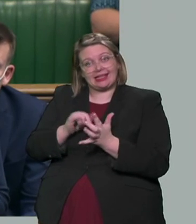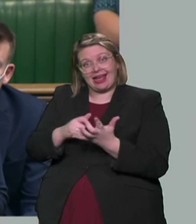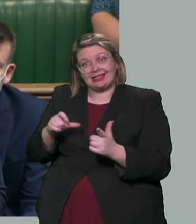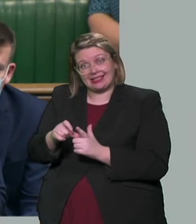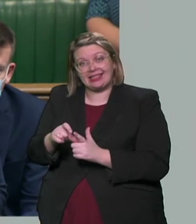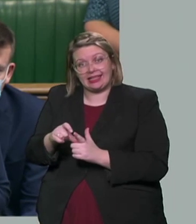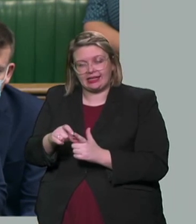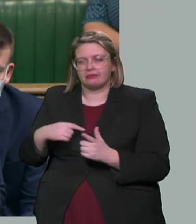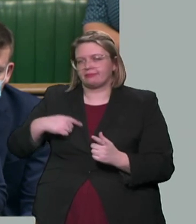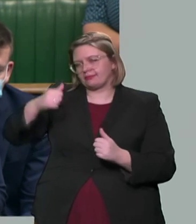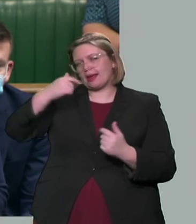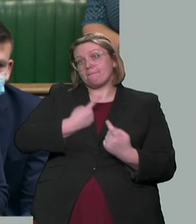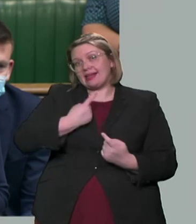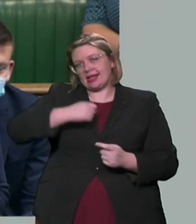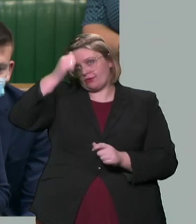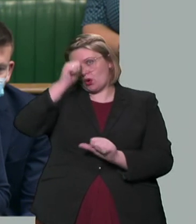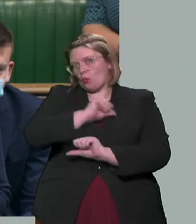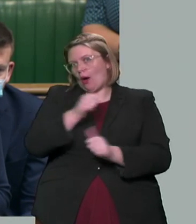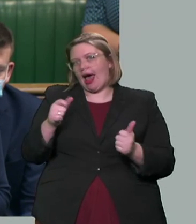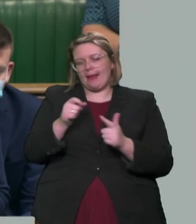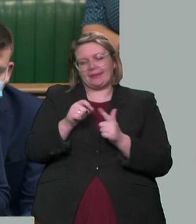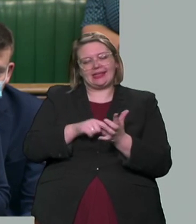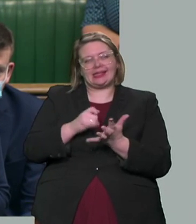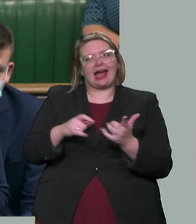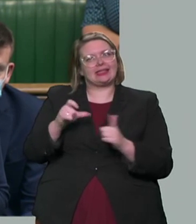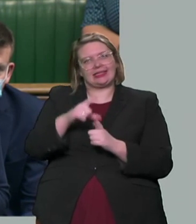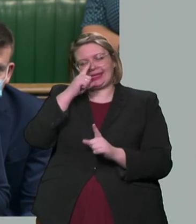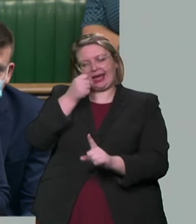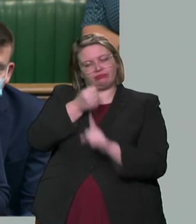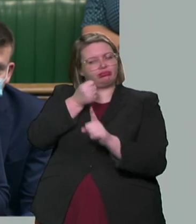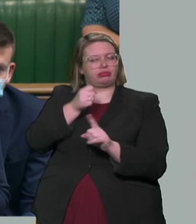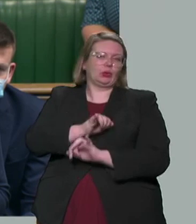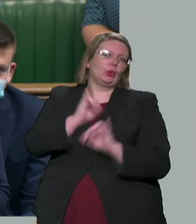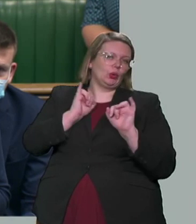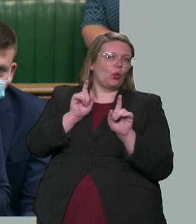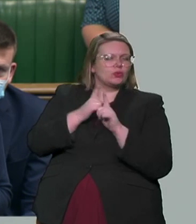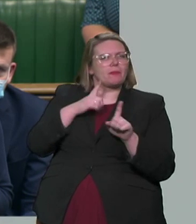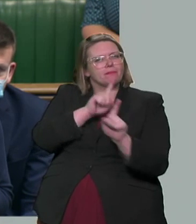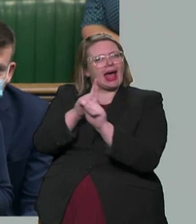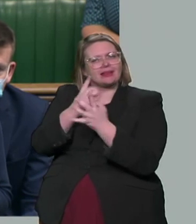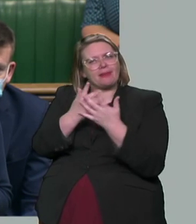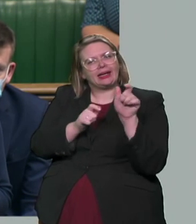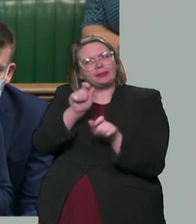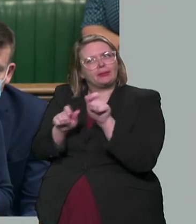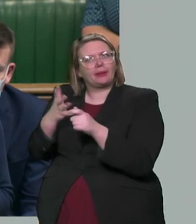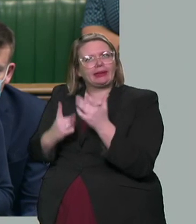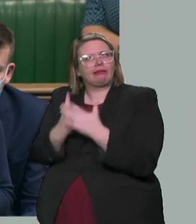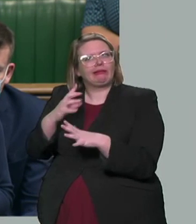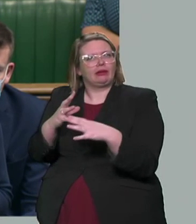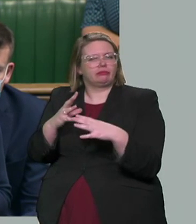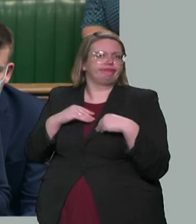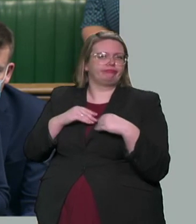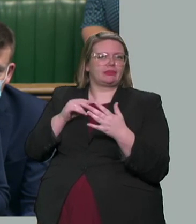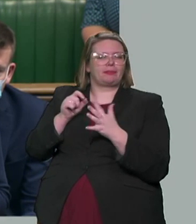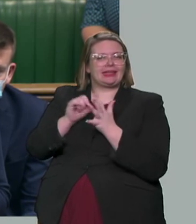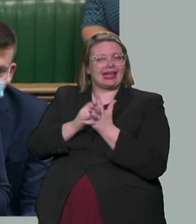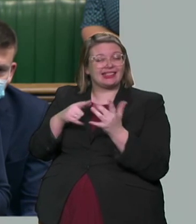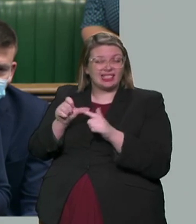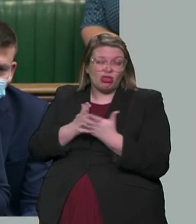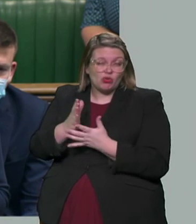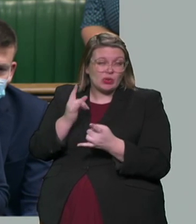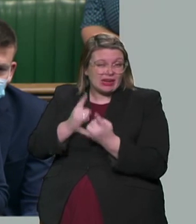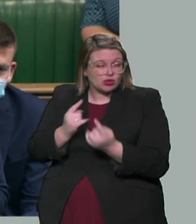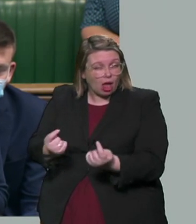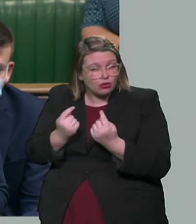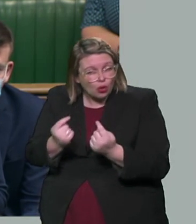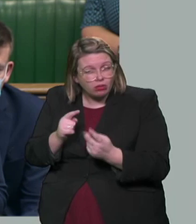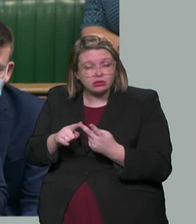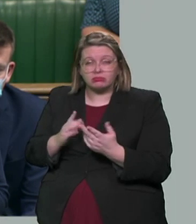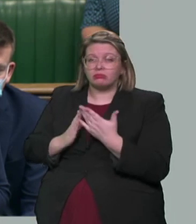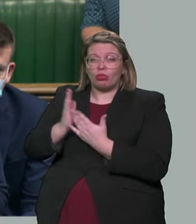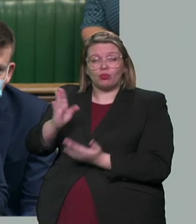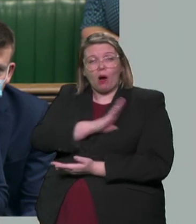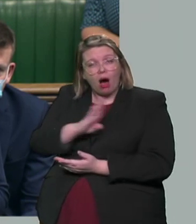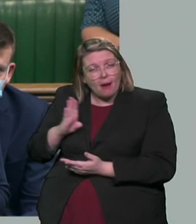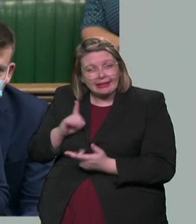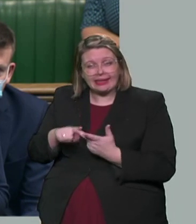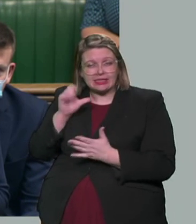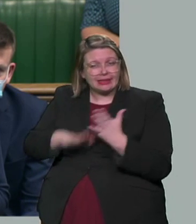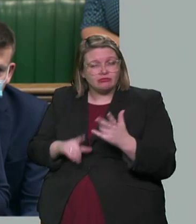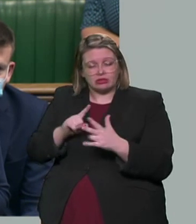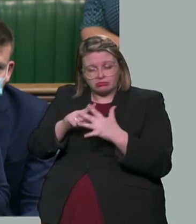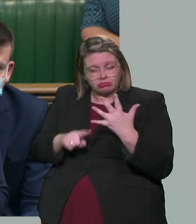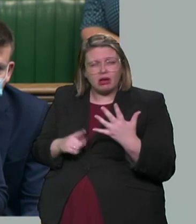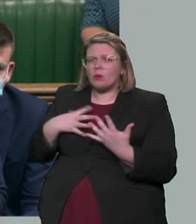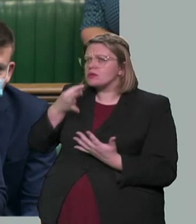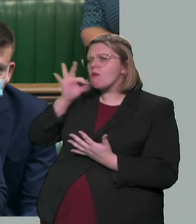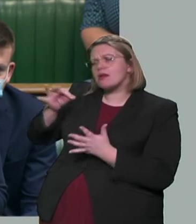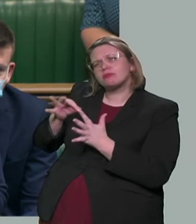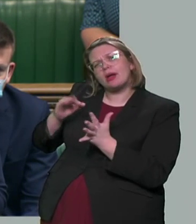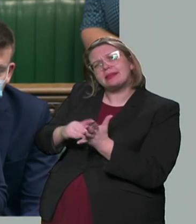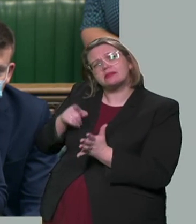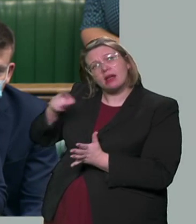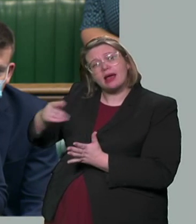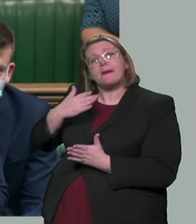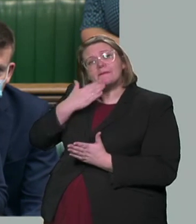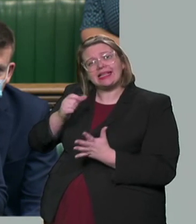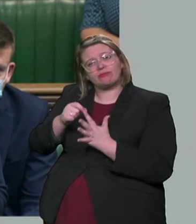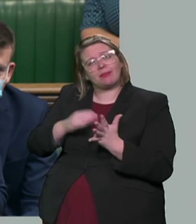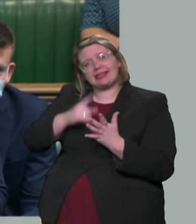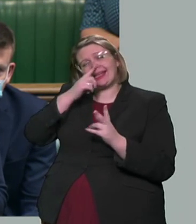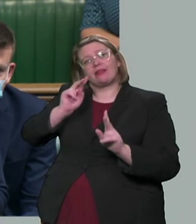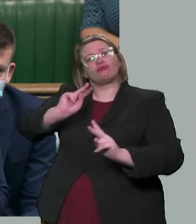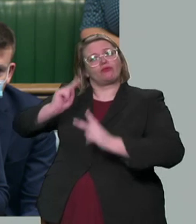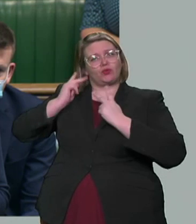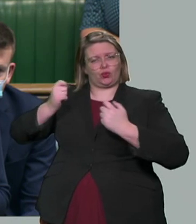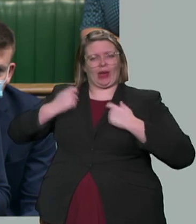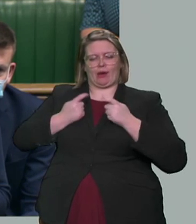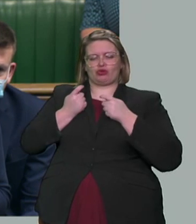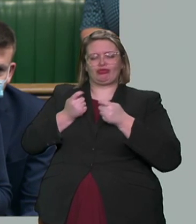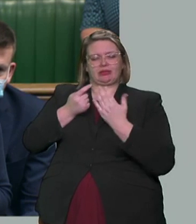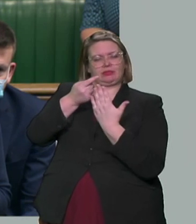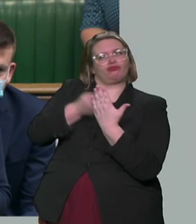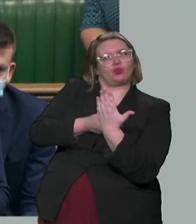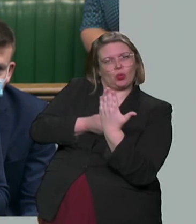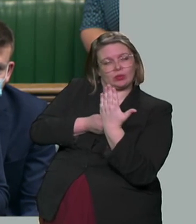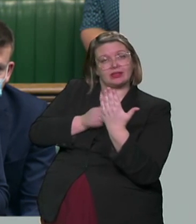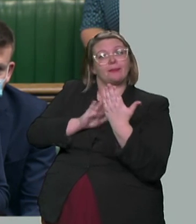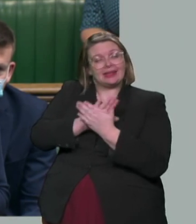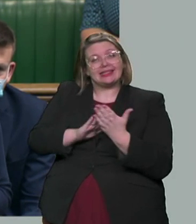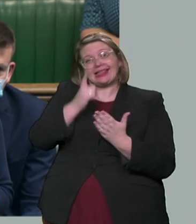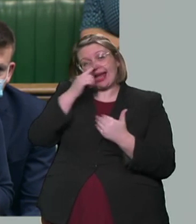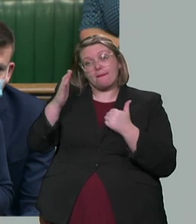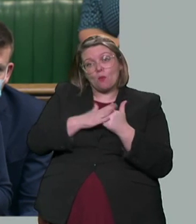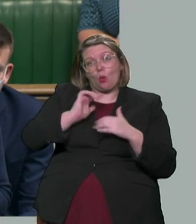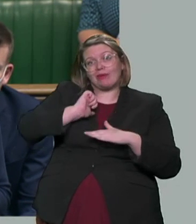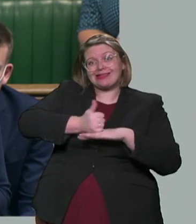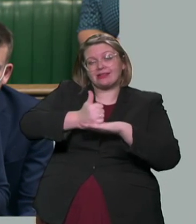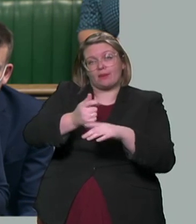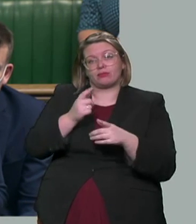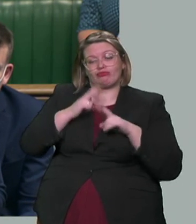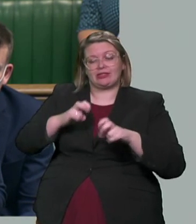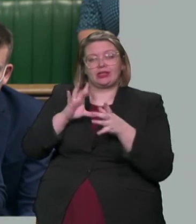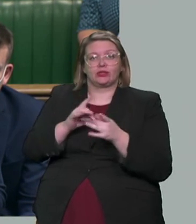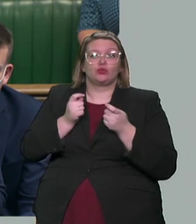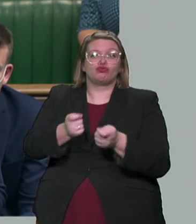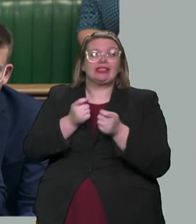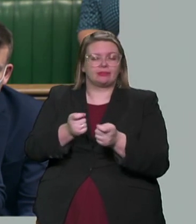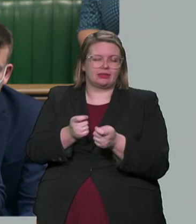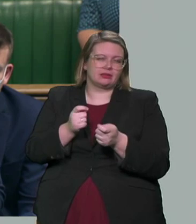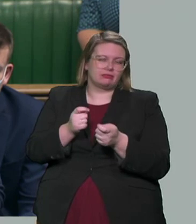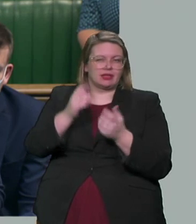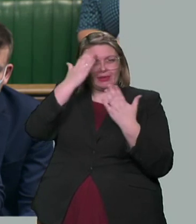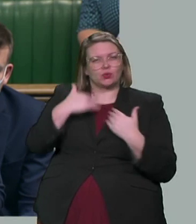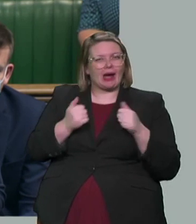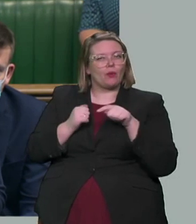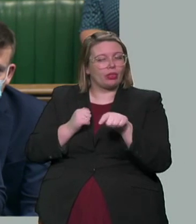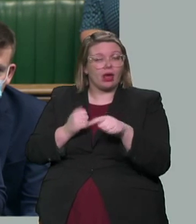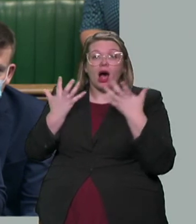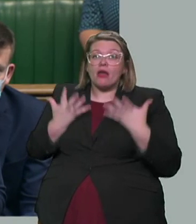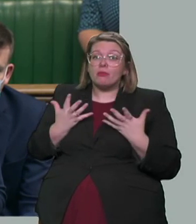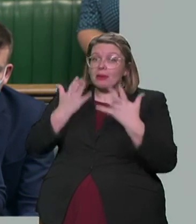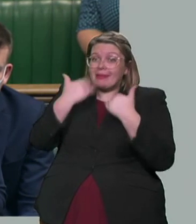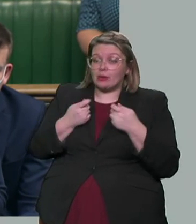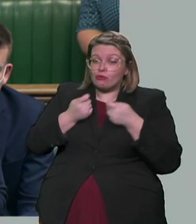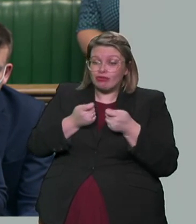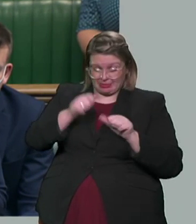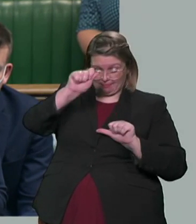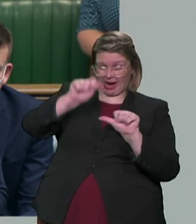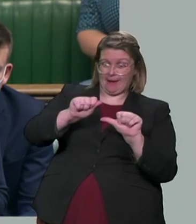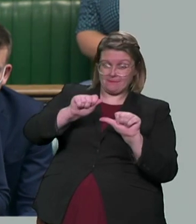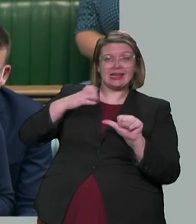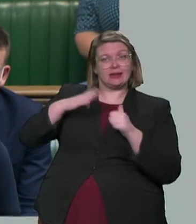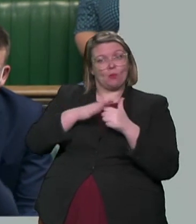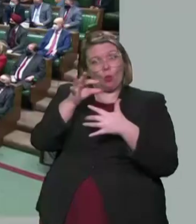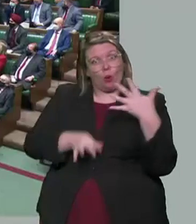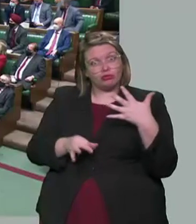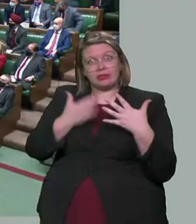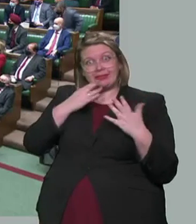As someone who knows first-hand how debilitating PTSD is, as well as hearing from many constituents who have developed the condition as a result of sexual assault or their experience serving in our armed forces, I ask the Prime Minister to commit today to a review of the regulatory regime that would allow further and more rapid research in this vital area of mental health support, for which current treatment options are sorely lacking.